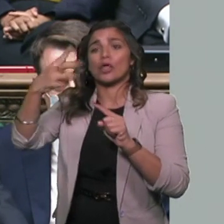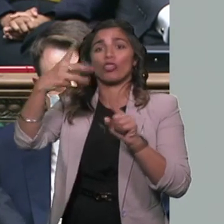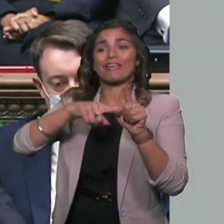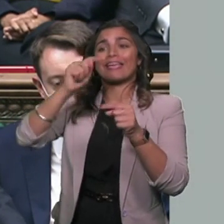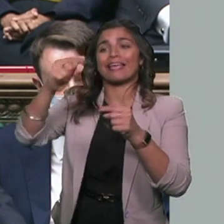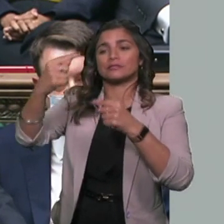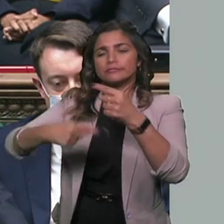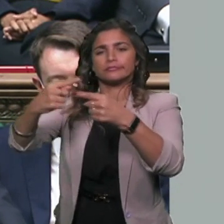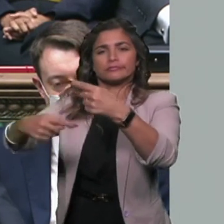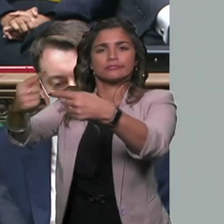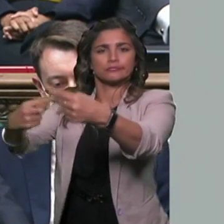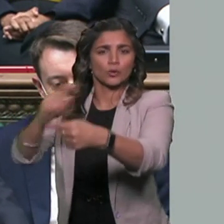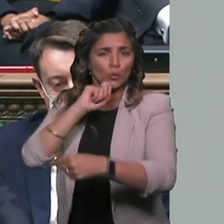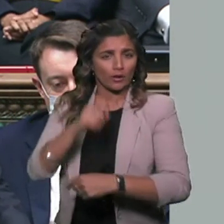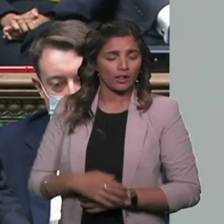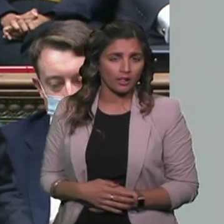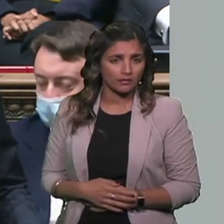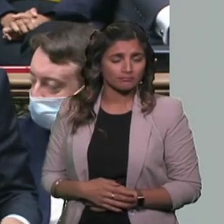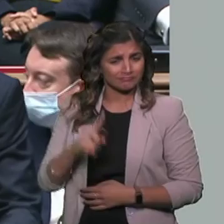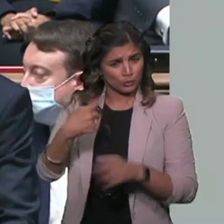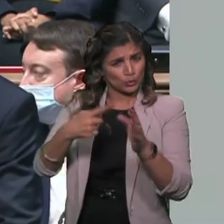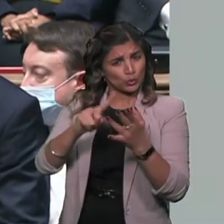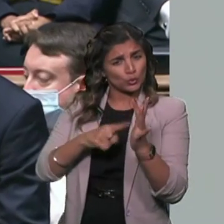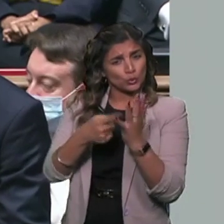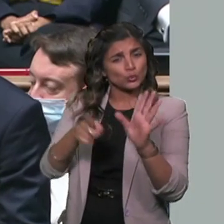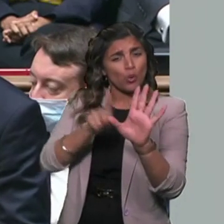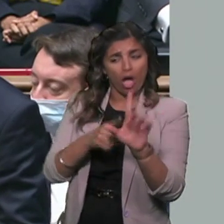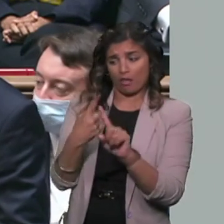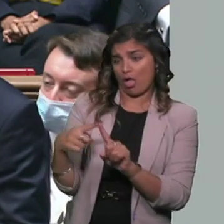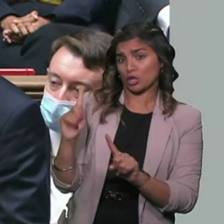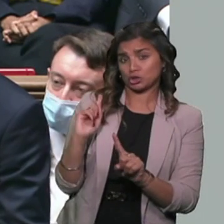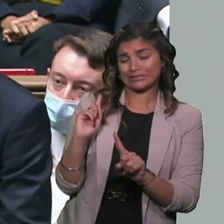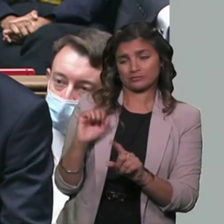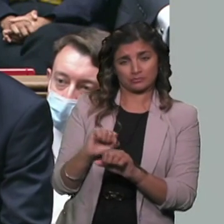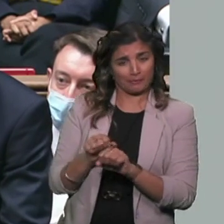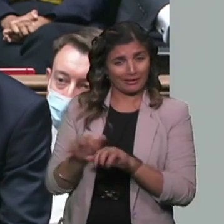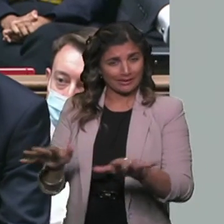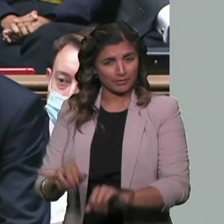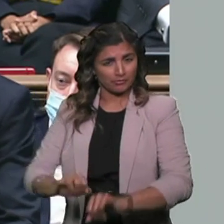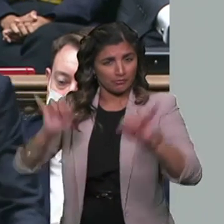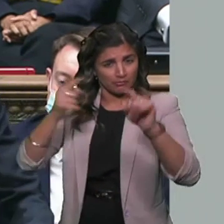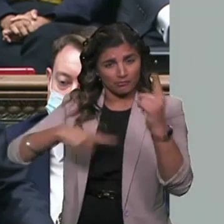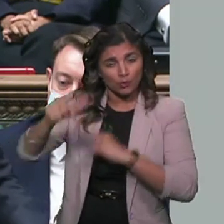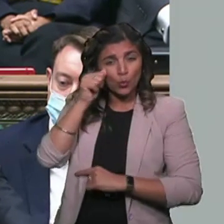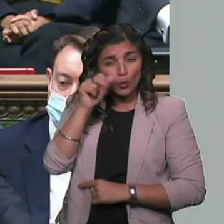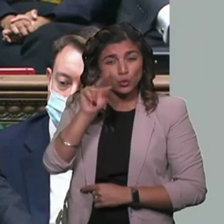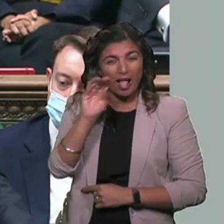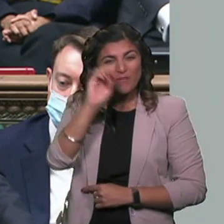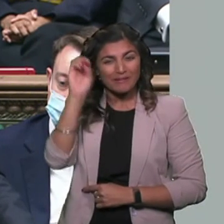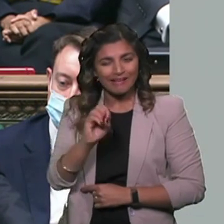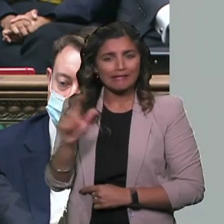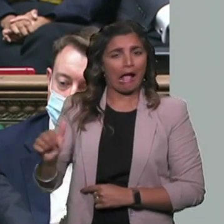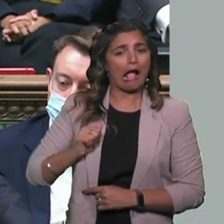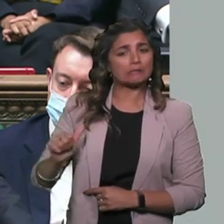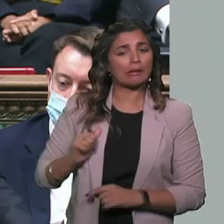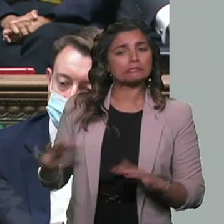In July last year, at the height of the pandemic, unemployment was expected to peak at 12%.